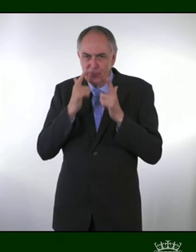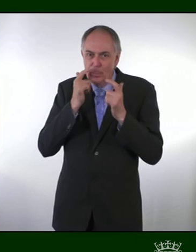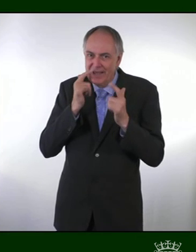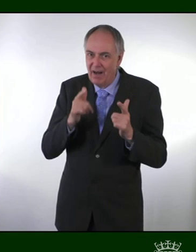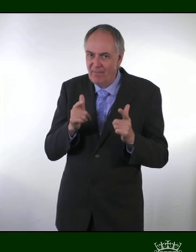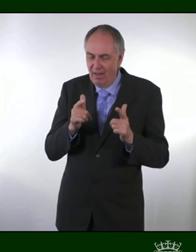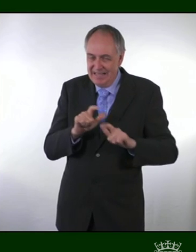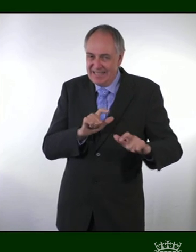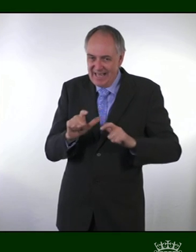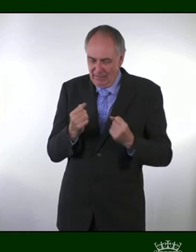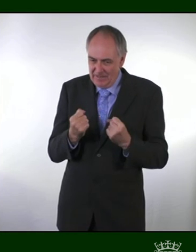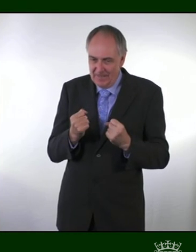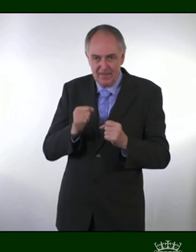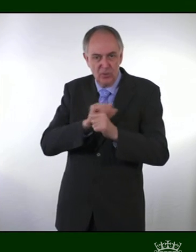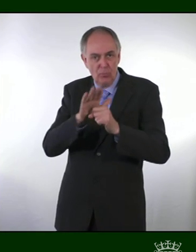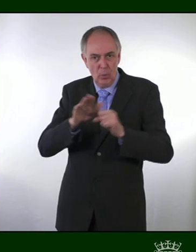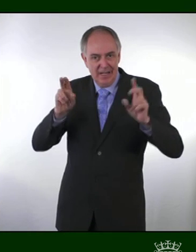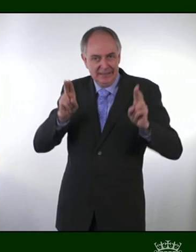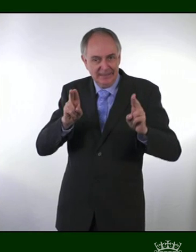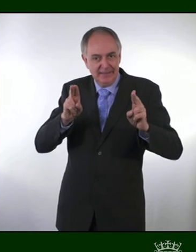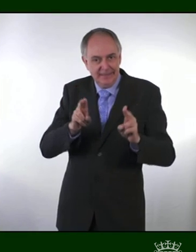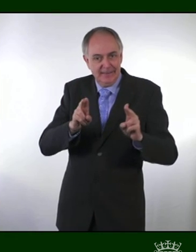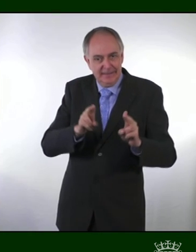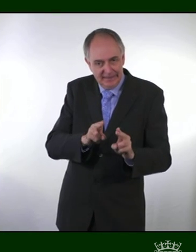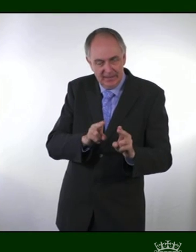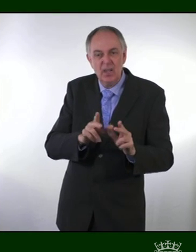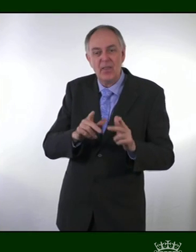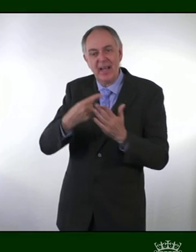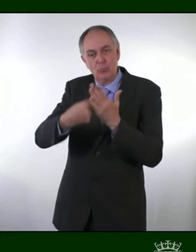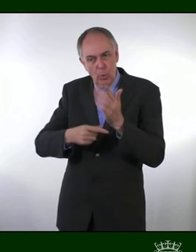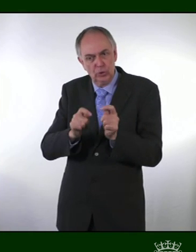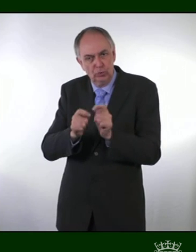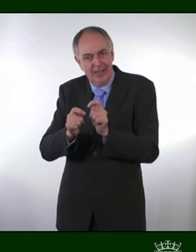We must continue to defeat the virus.